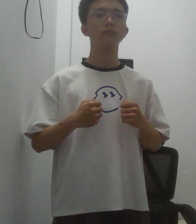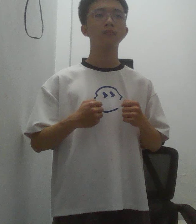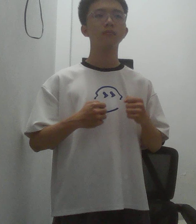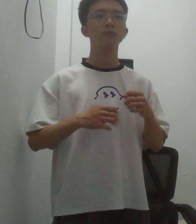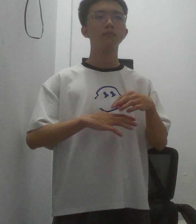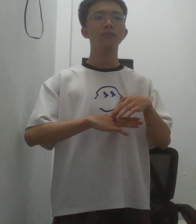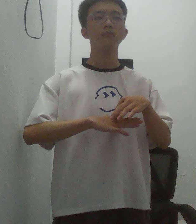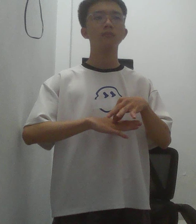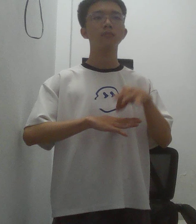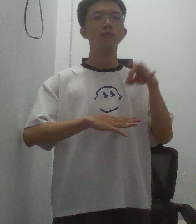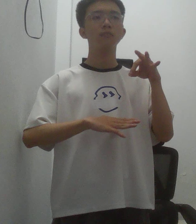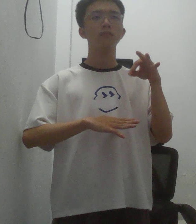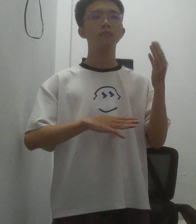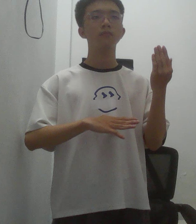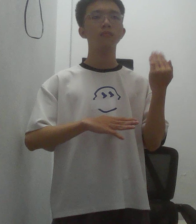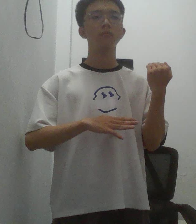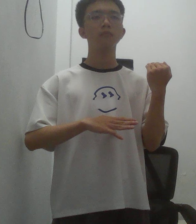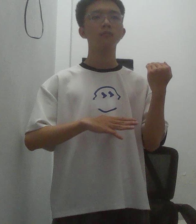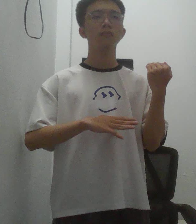tuan truoc